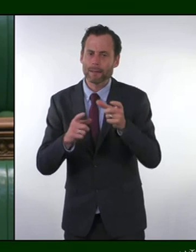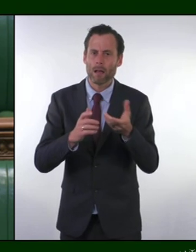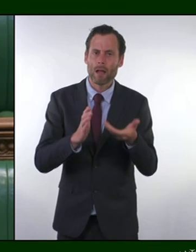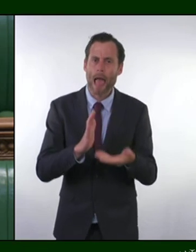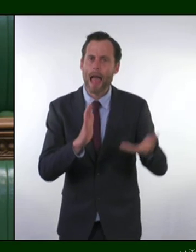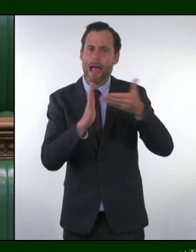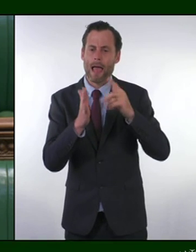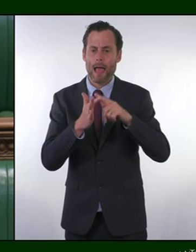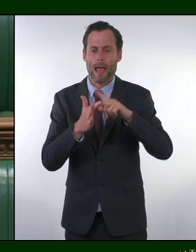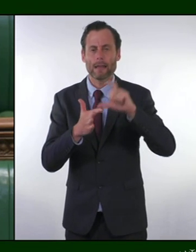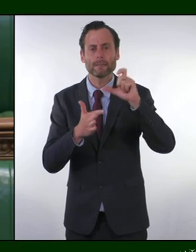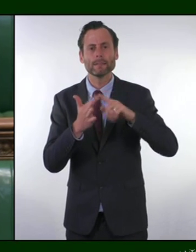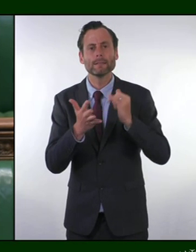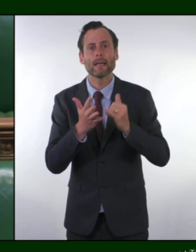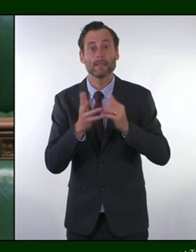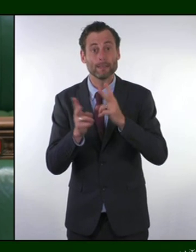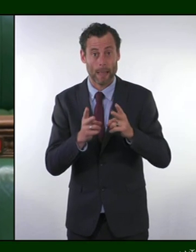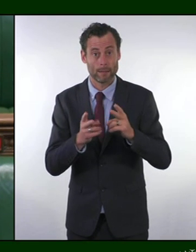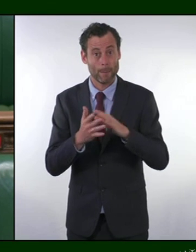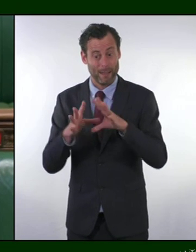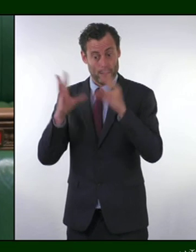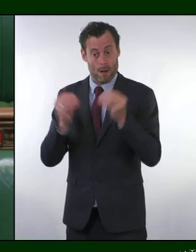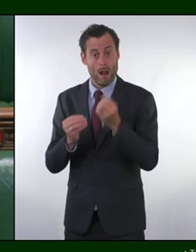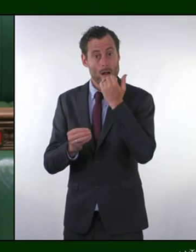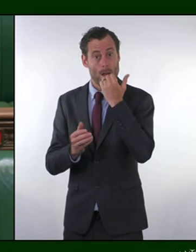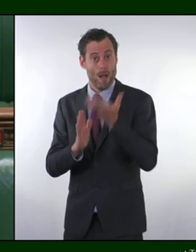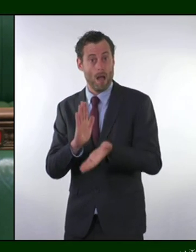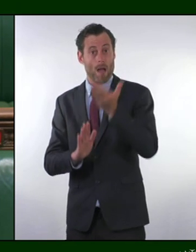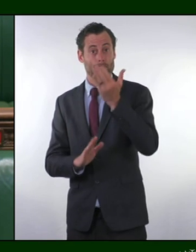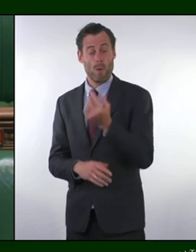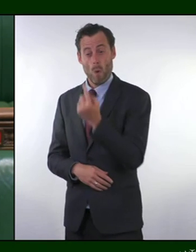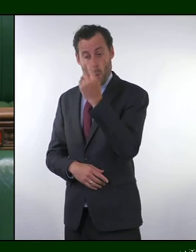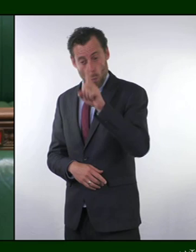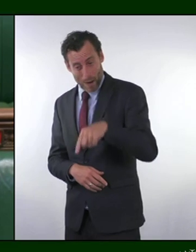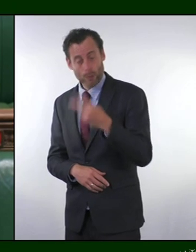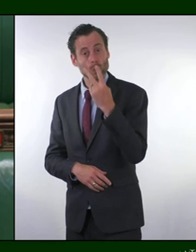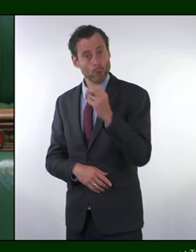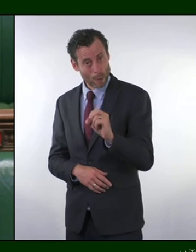Overall, around one in 20 care home residents is estimated to have died from the virus.